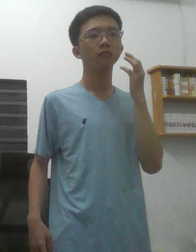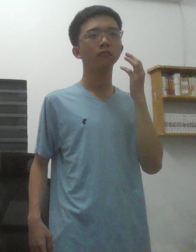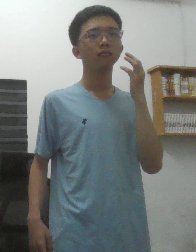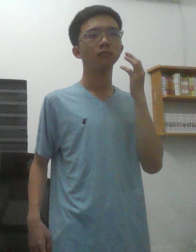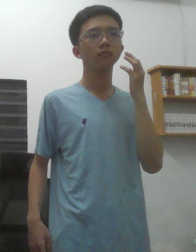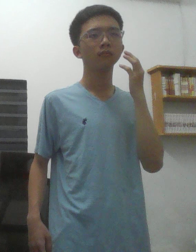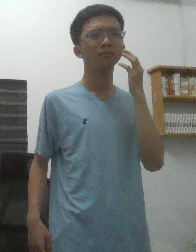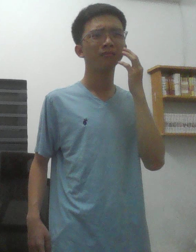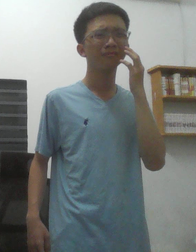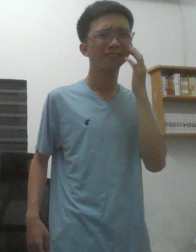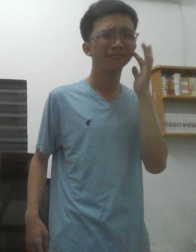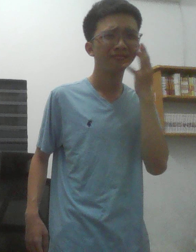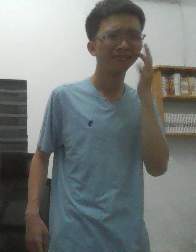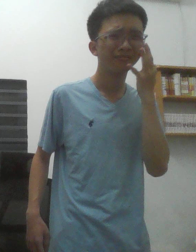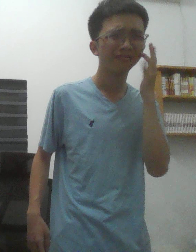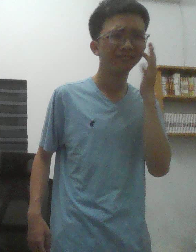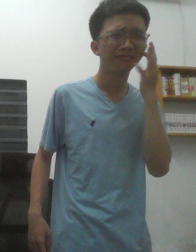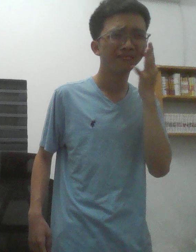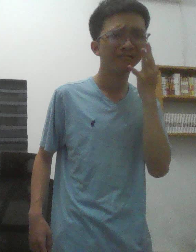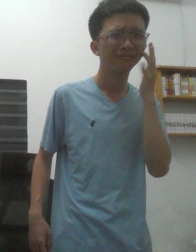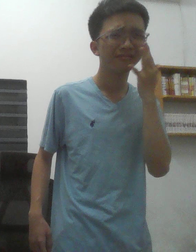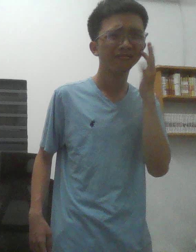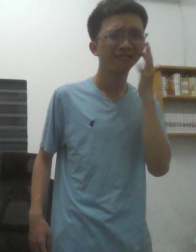kinh tom